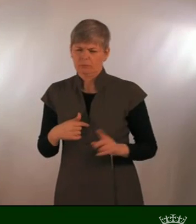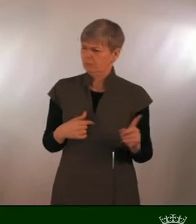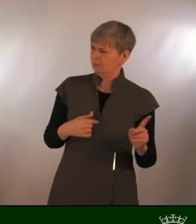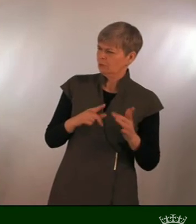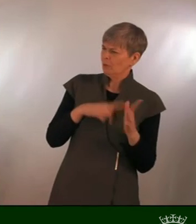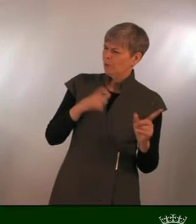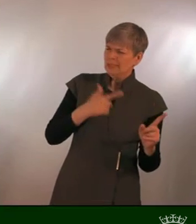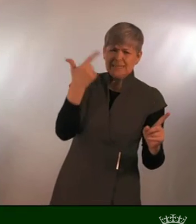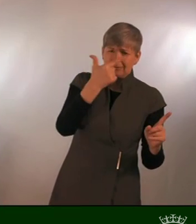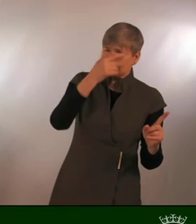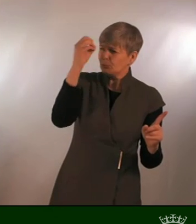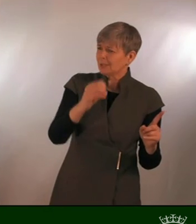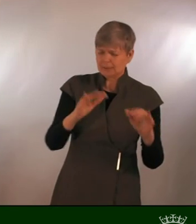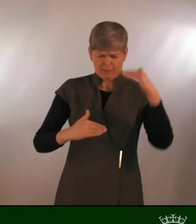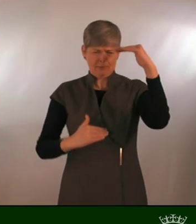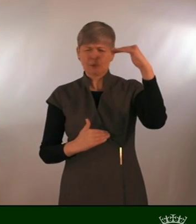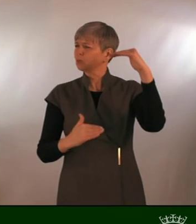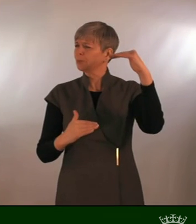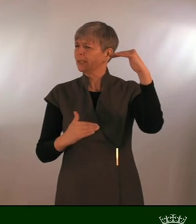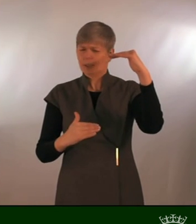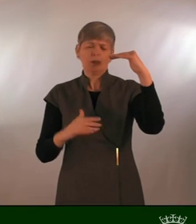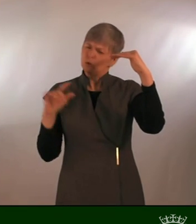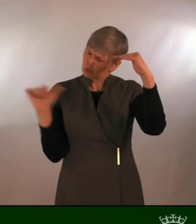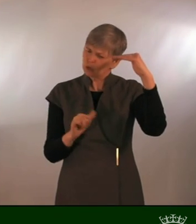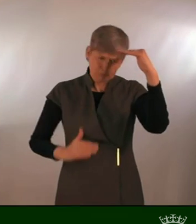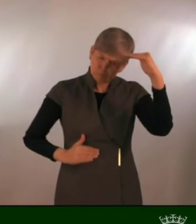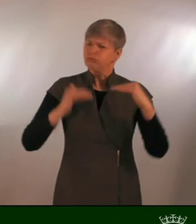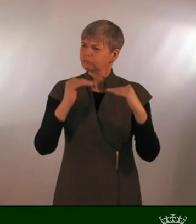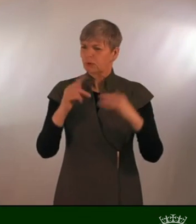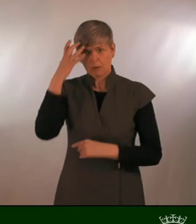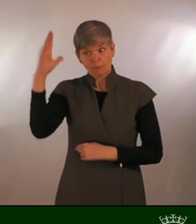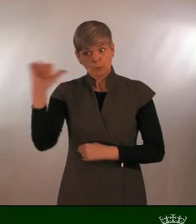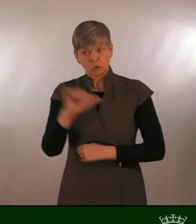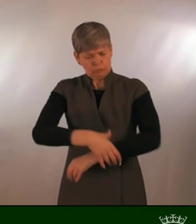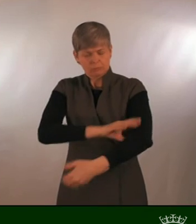It is too big, too wide, and should be closed, and the Government should do something about it.